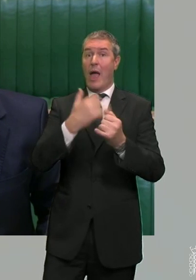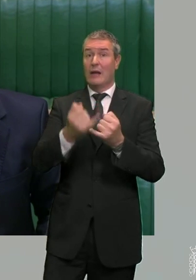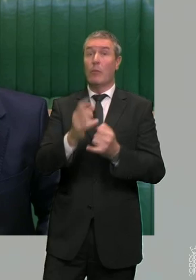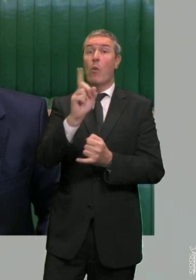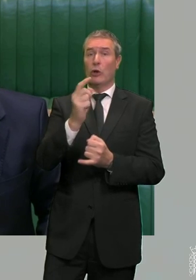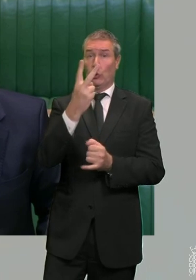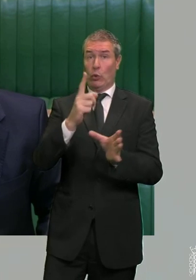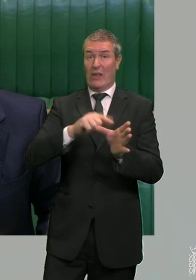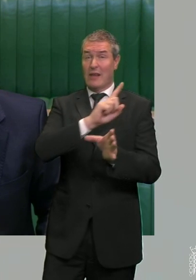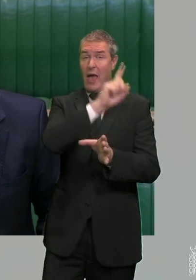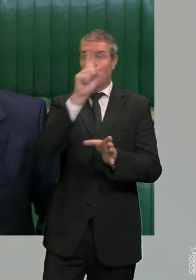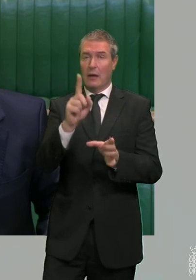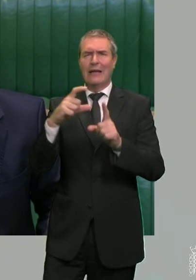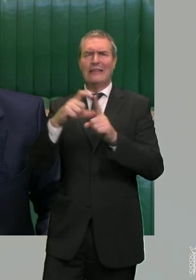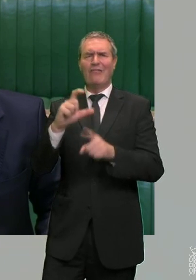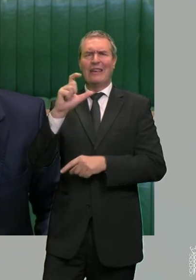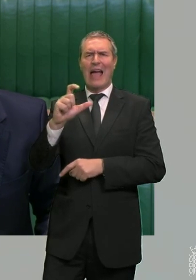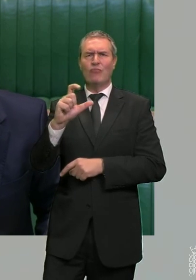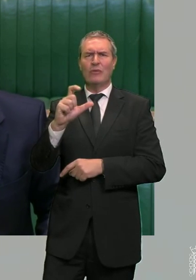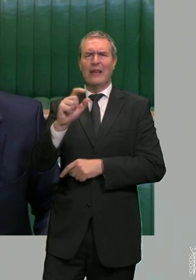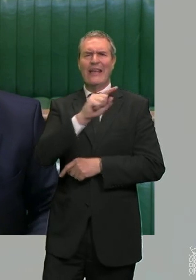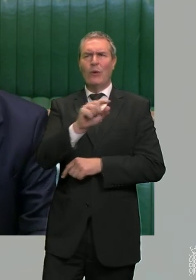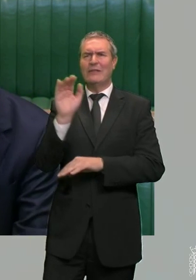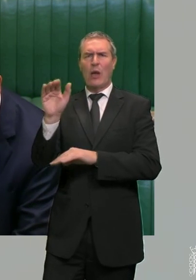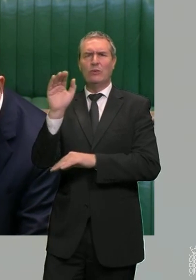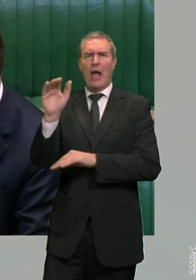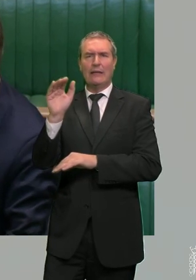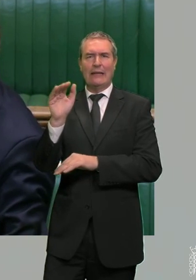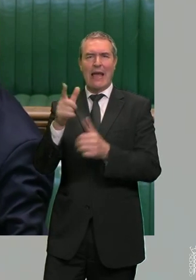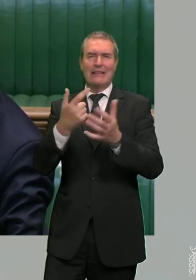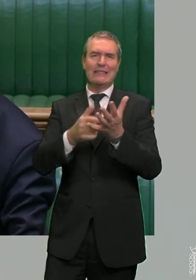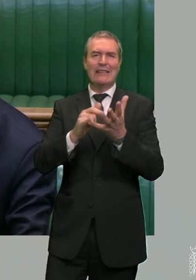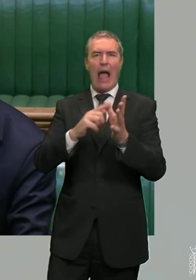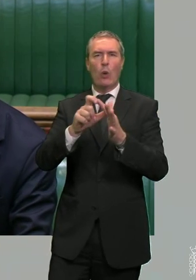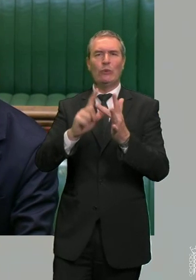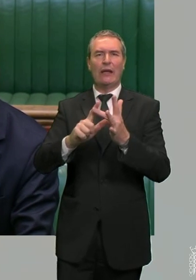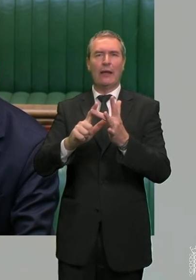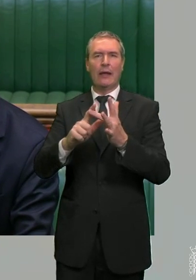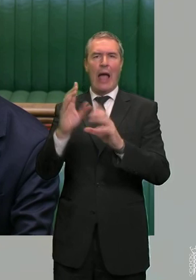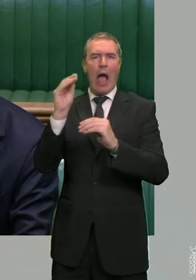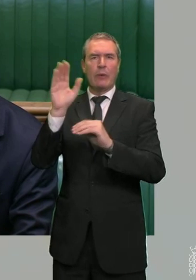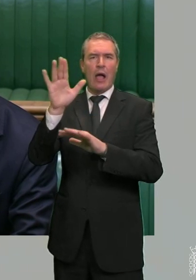Two years later, David Cameron camping out in a Saudi desert with Lex Greensill, having a cup of tea.